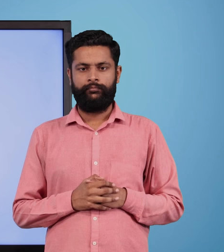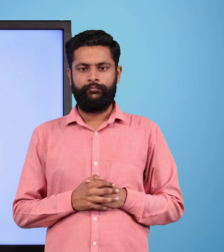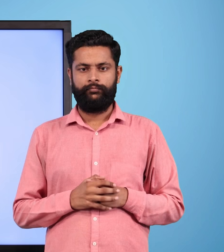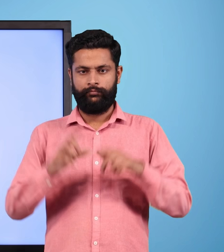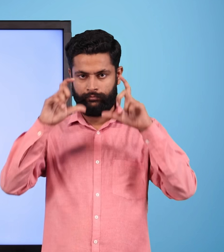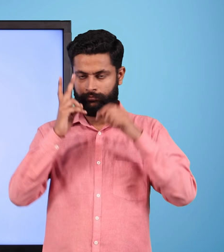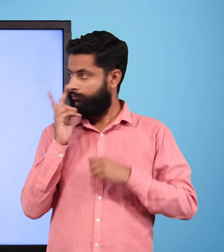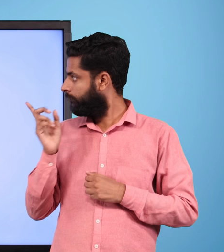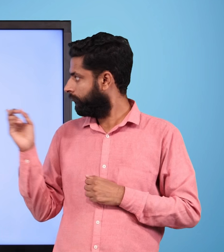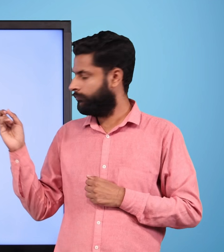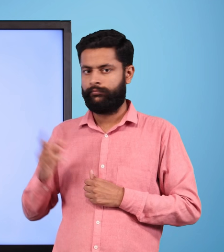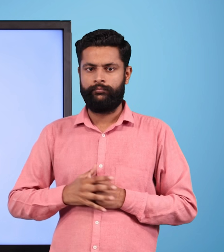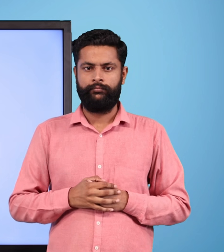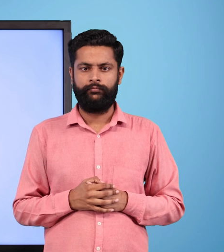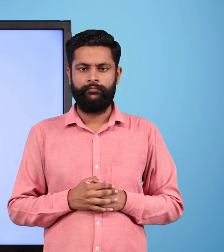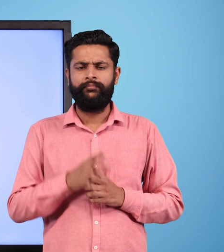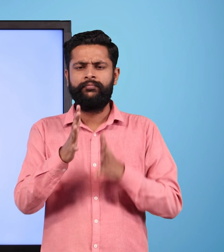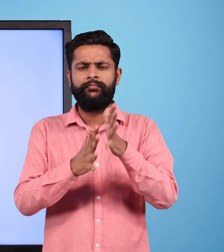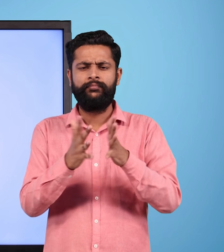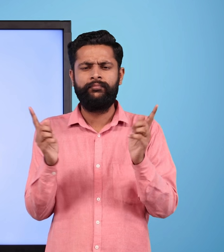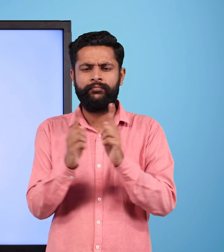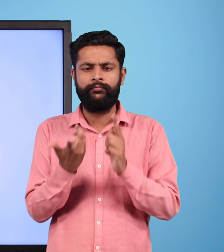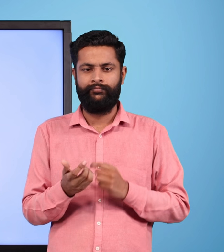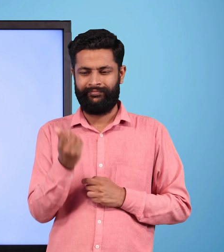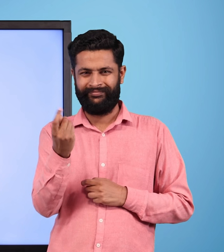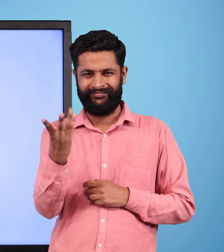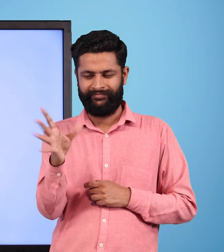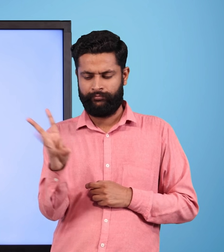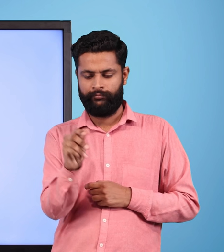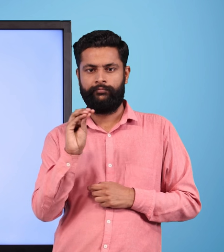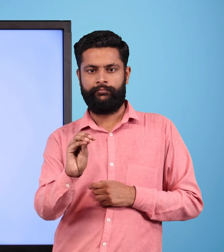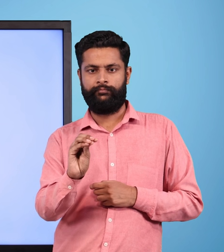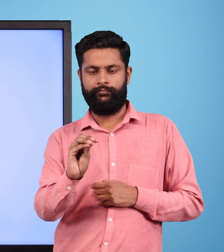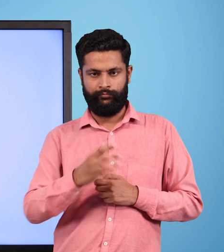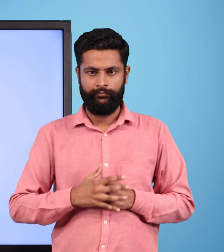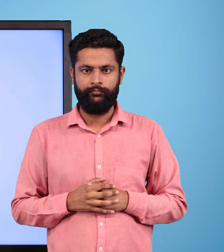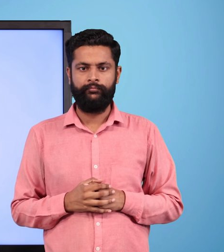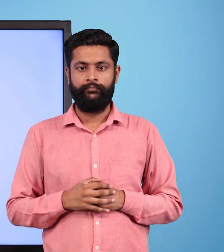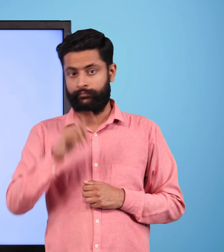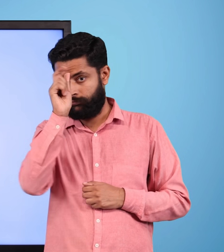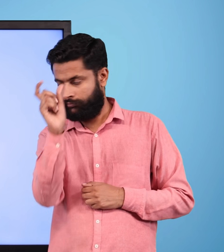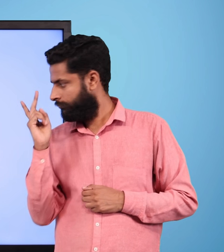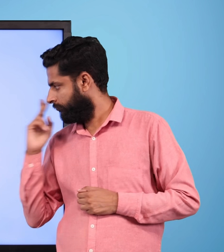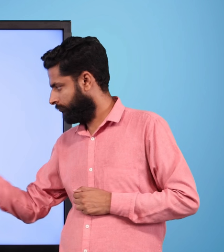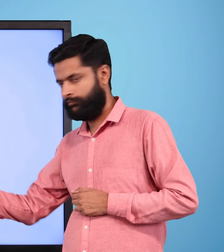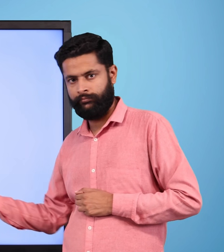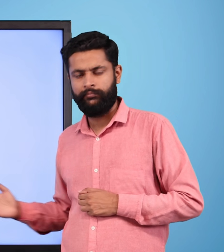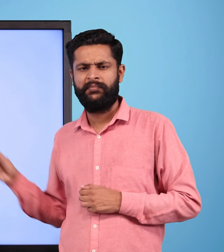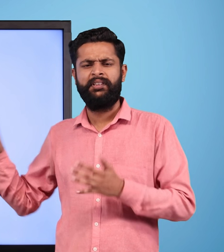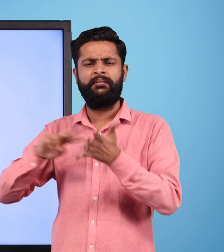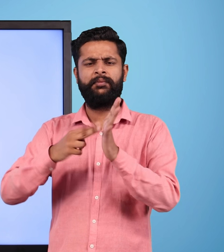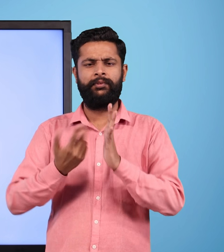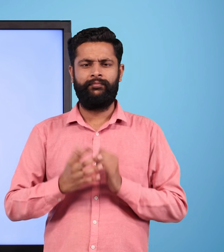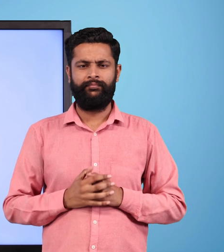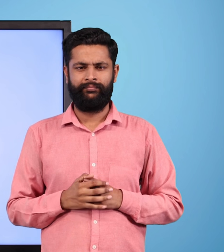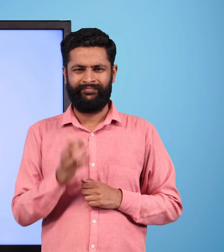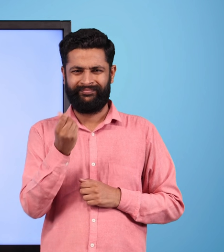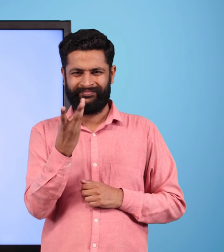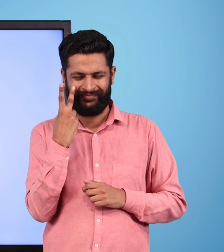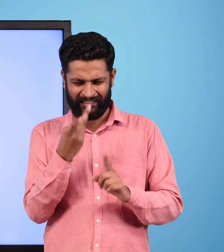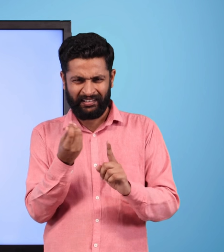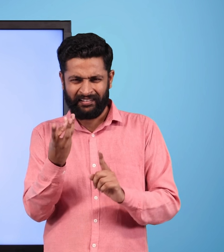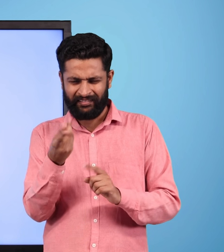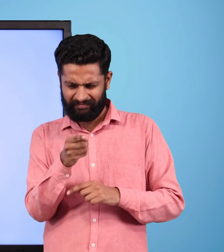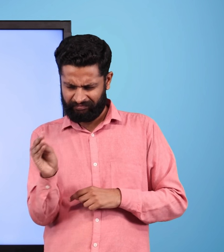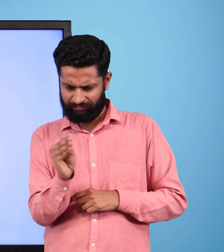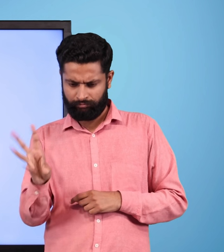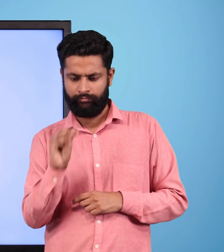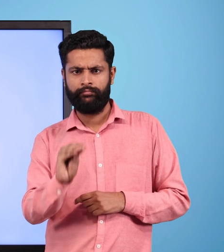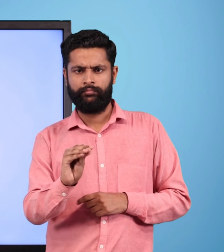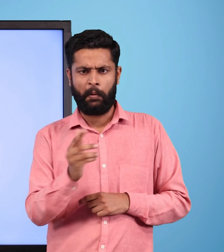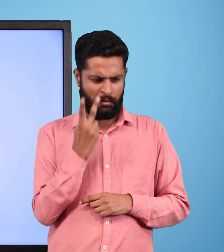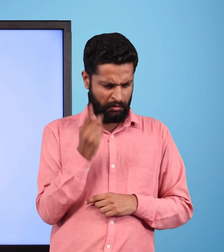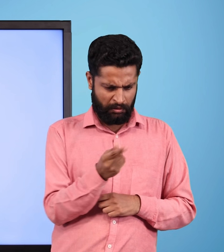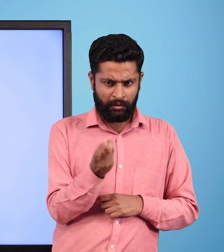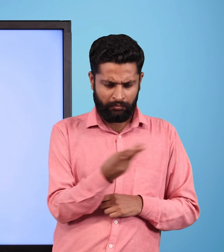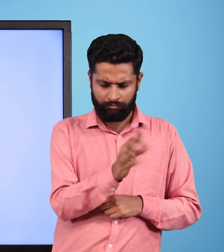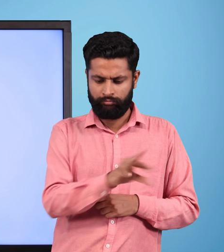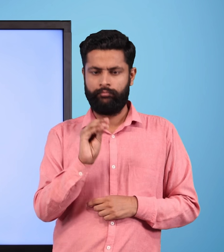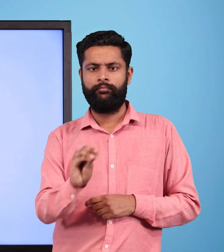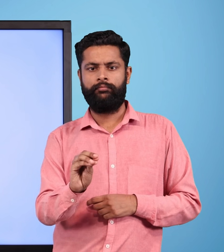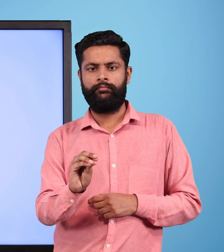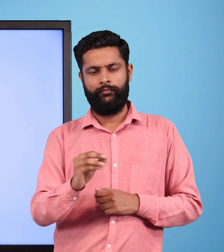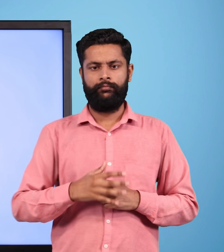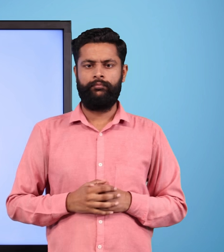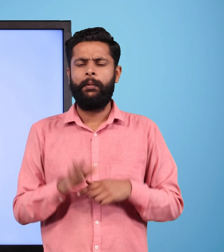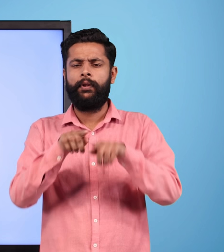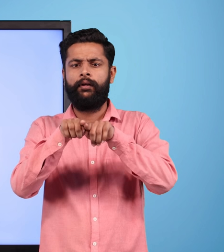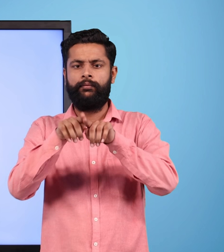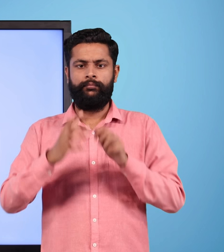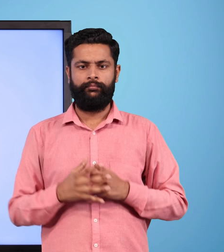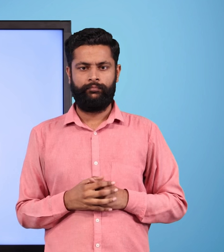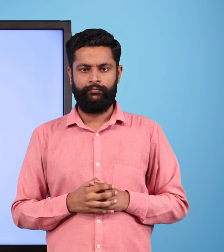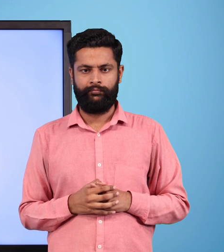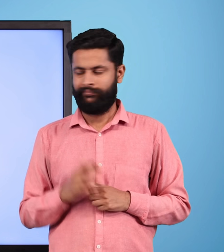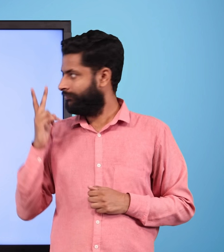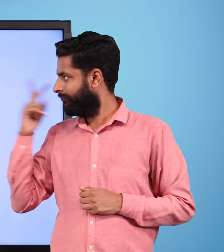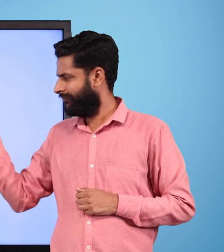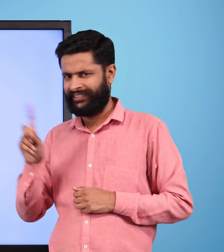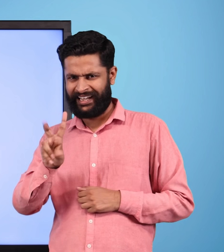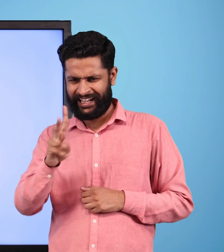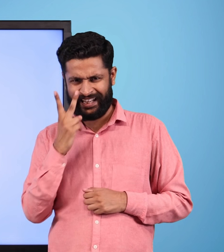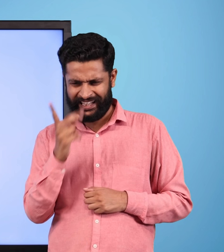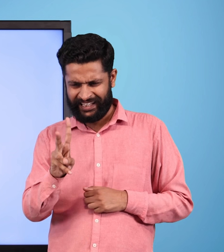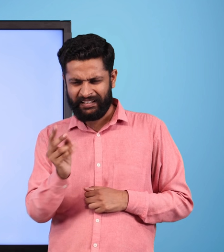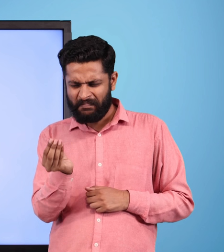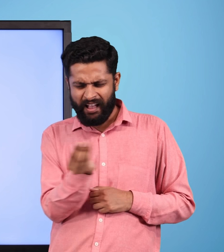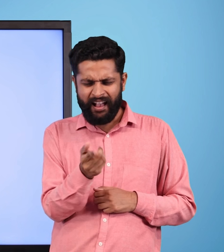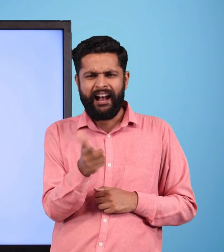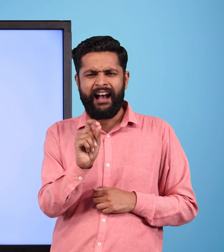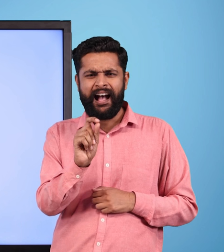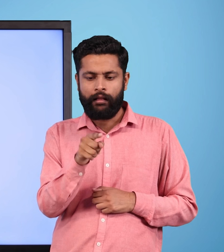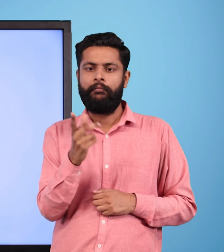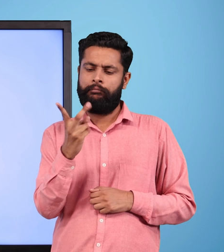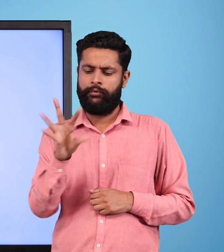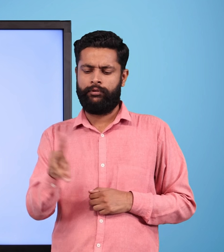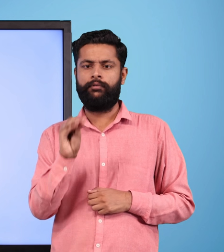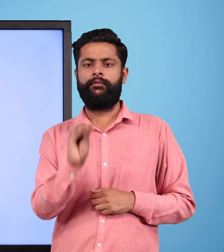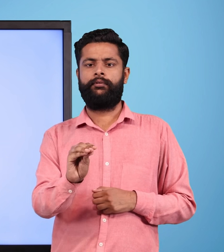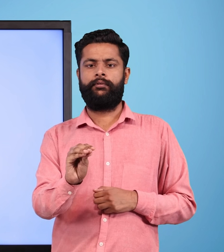Round off This sign means round off. It refers to decreasing or increasing a number to reach a more convenient nearest value. For example, the number 12 can be rounded off to 10.